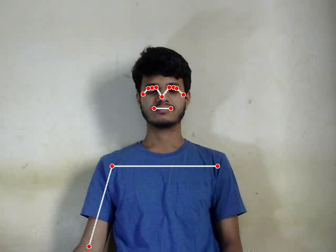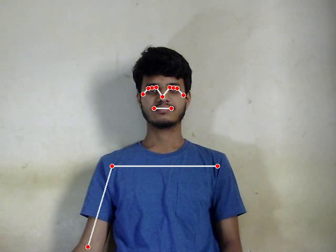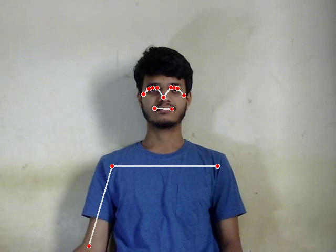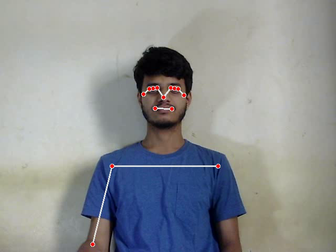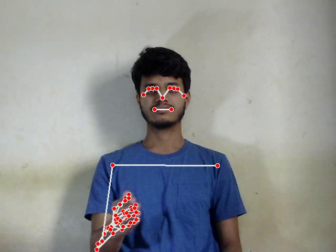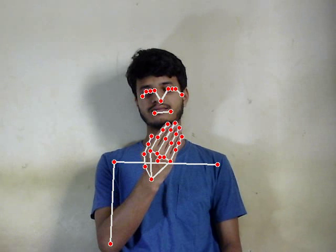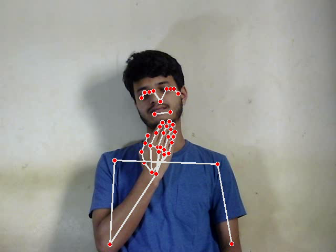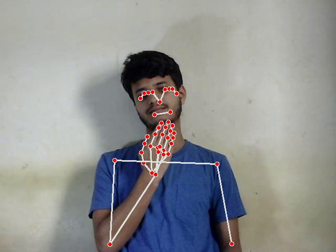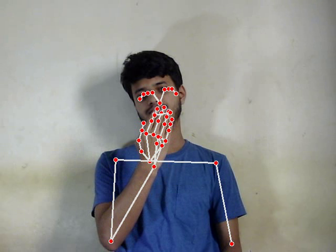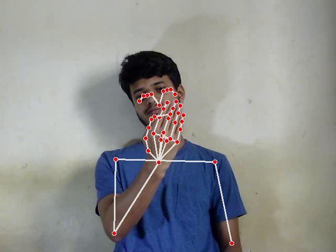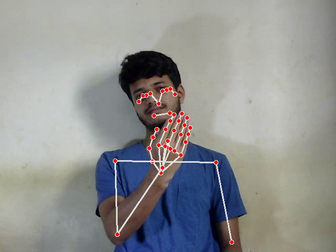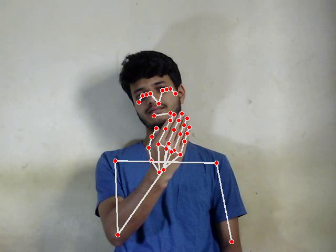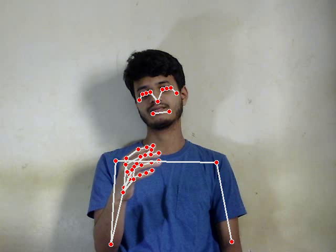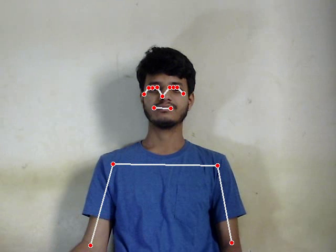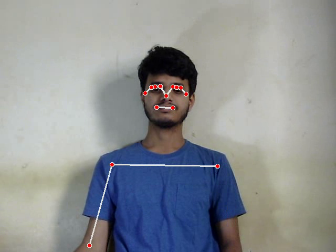thank you